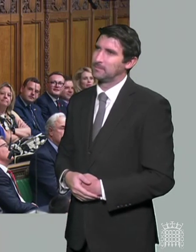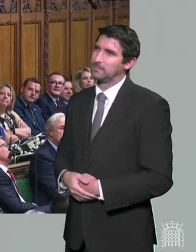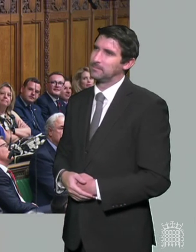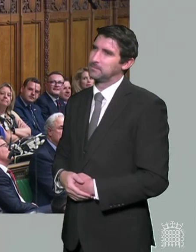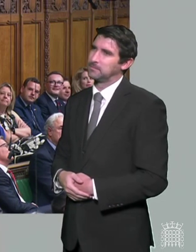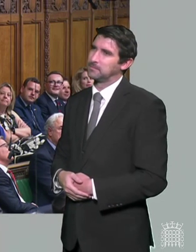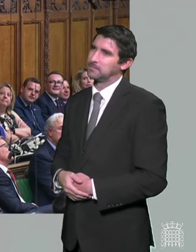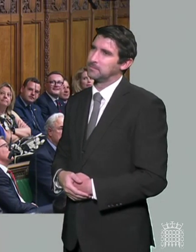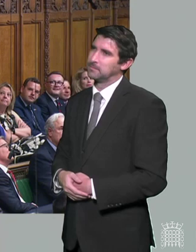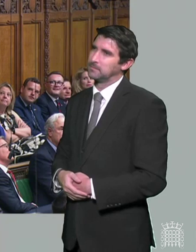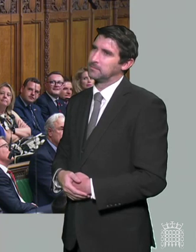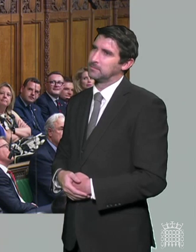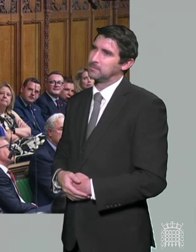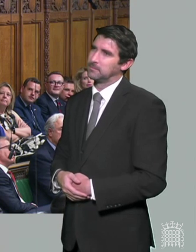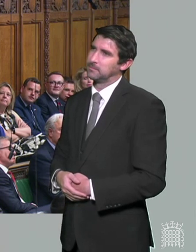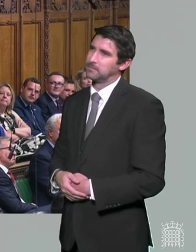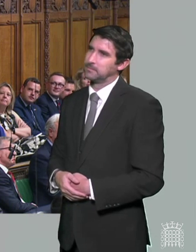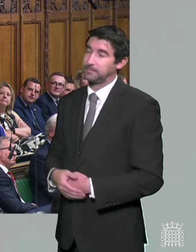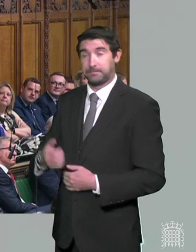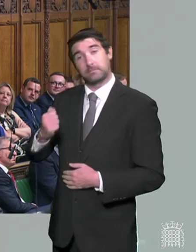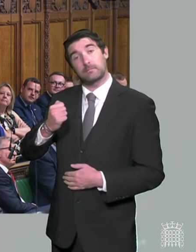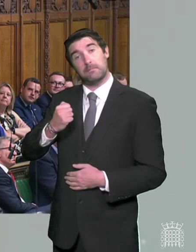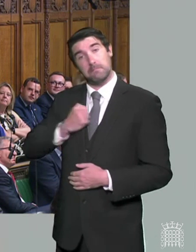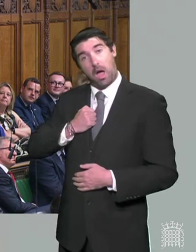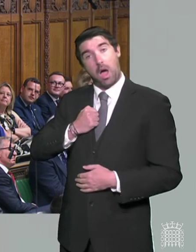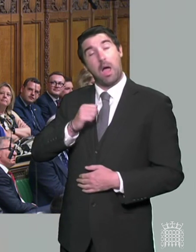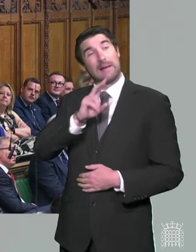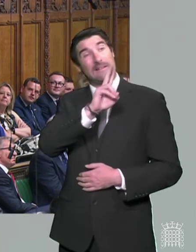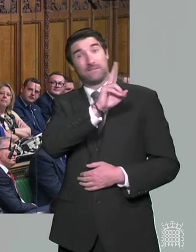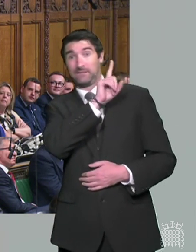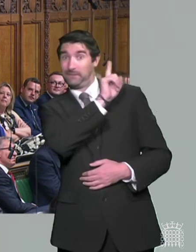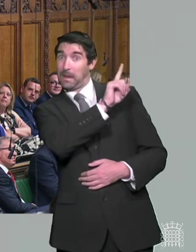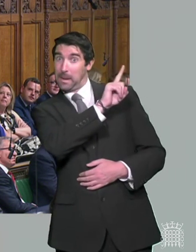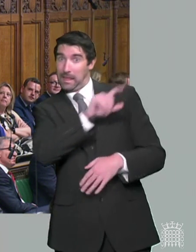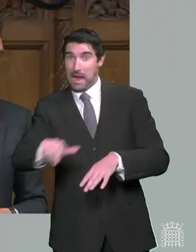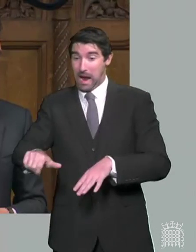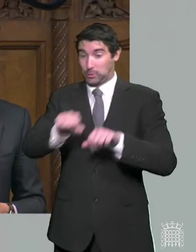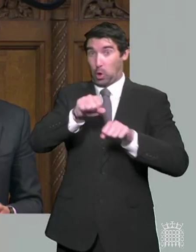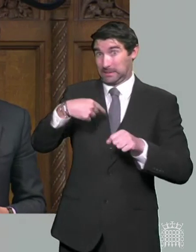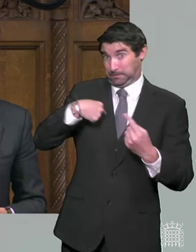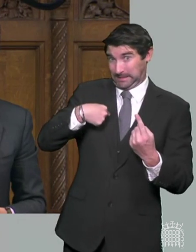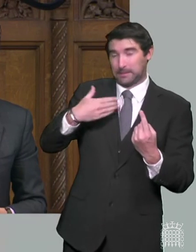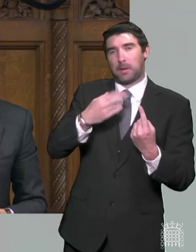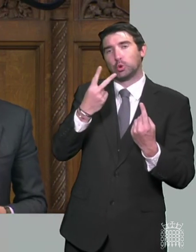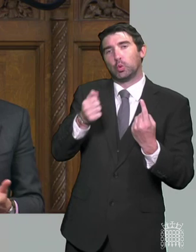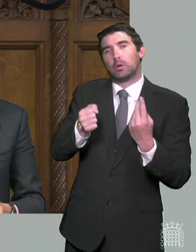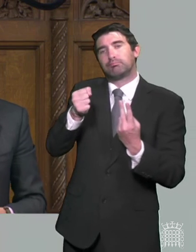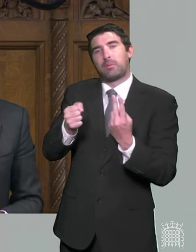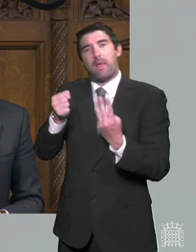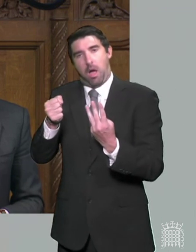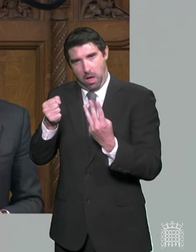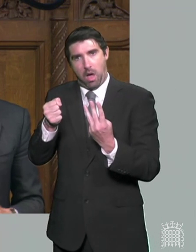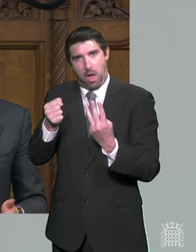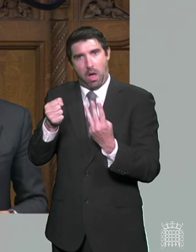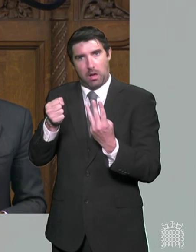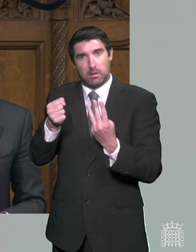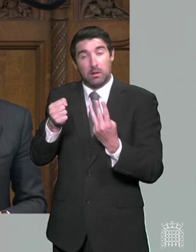When our family adopted my two brothers in the 1980s, support for adopters, whether that be financial, therapeutic or professional, was minimal.